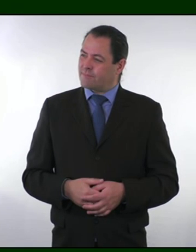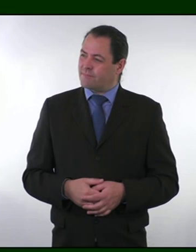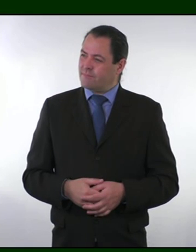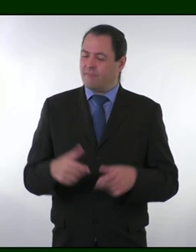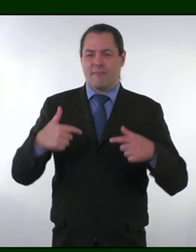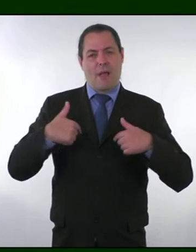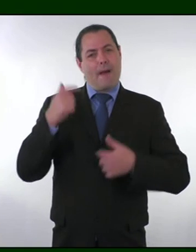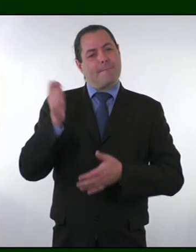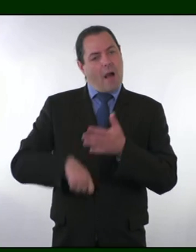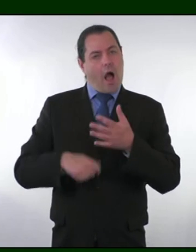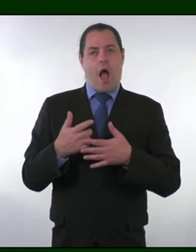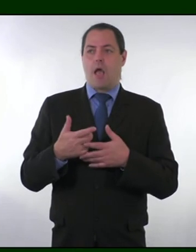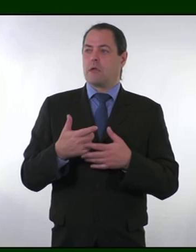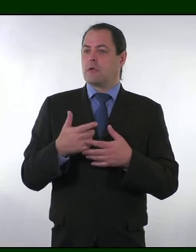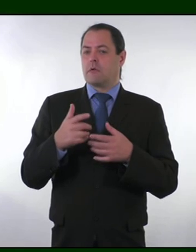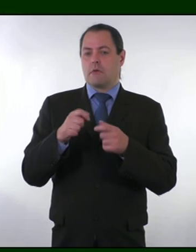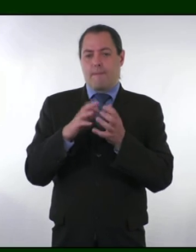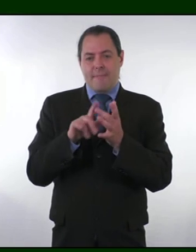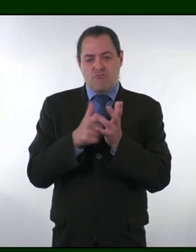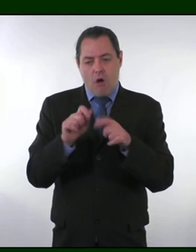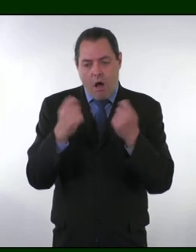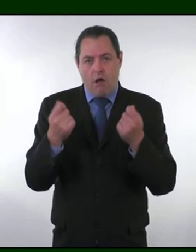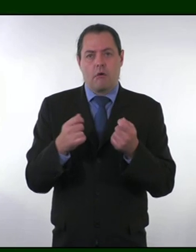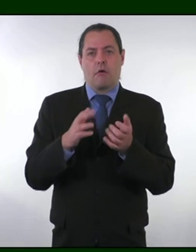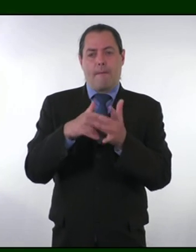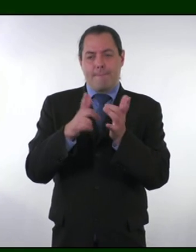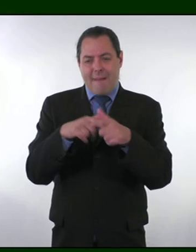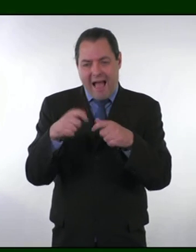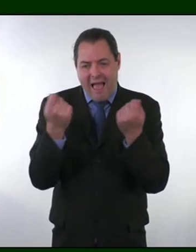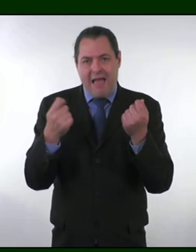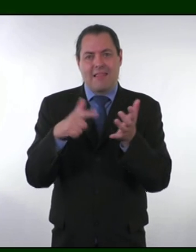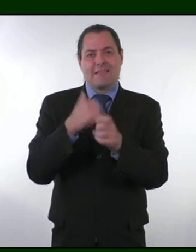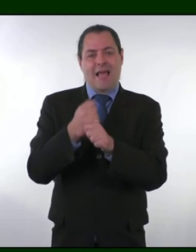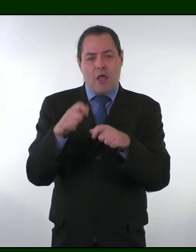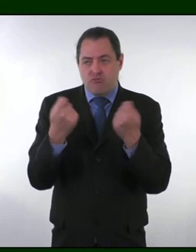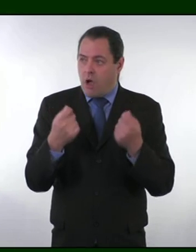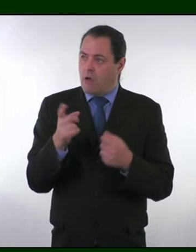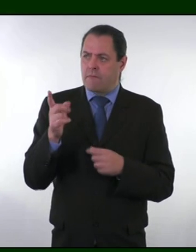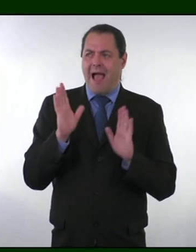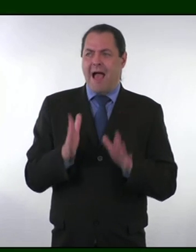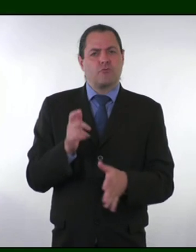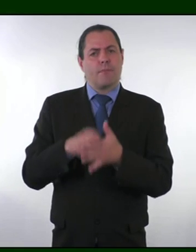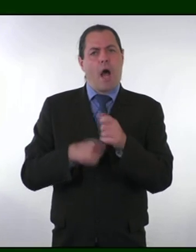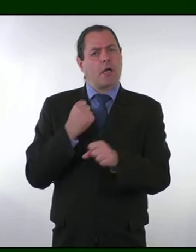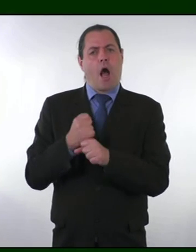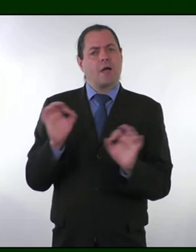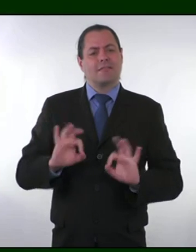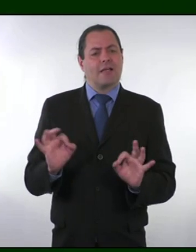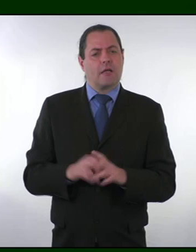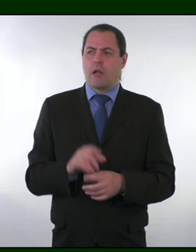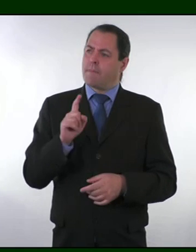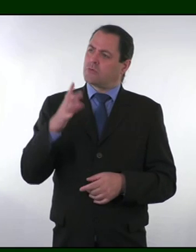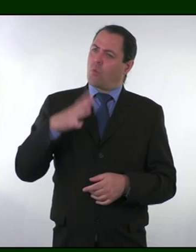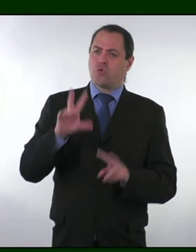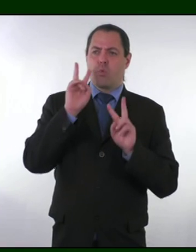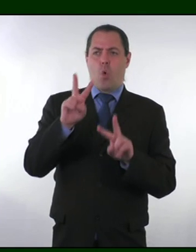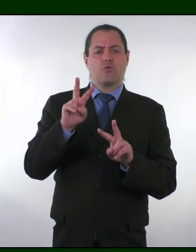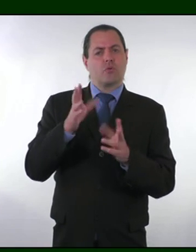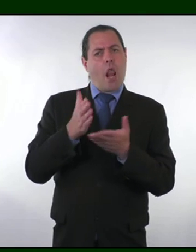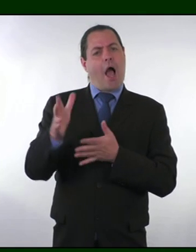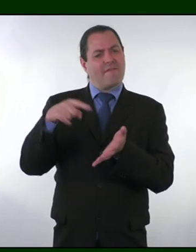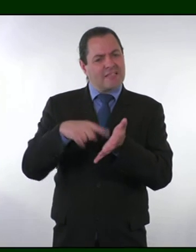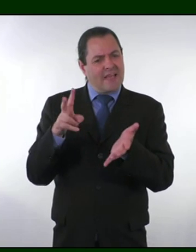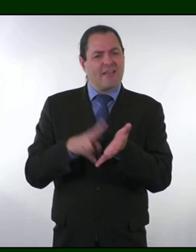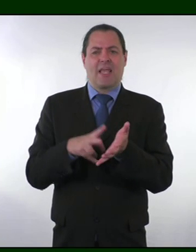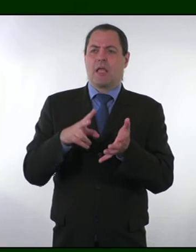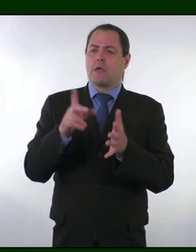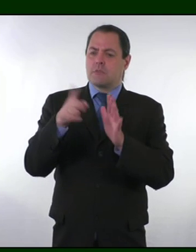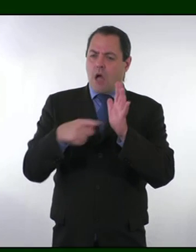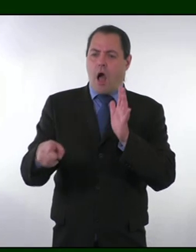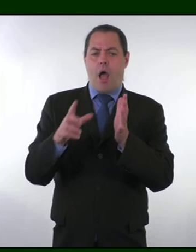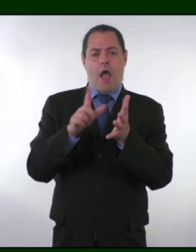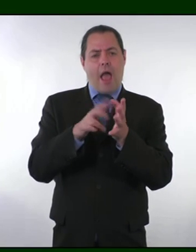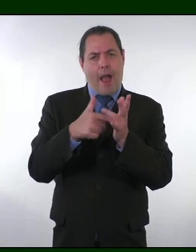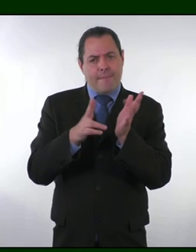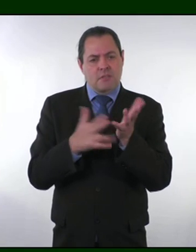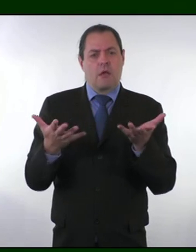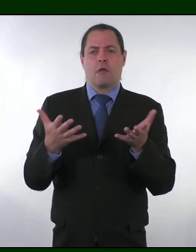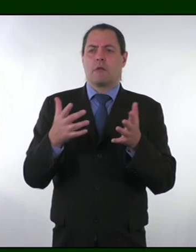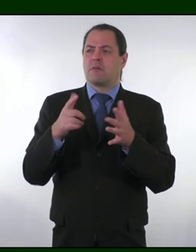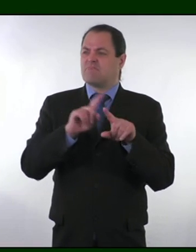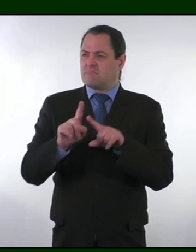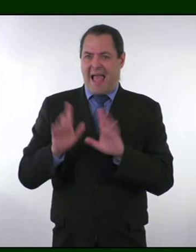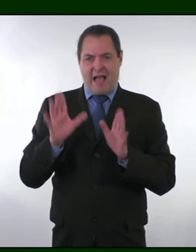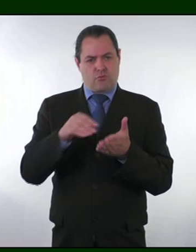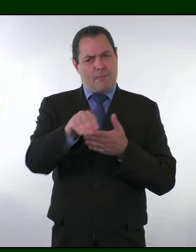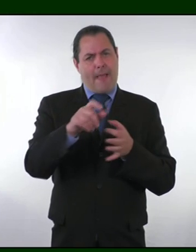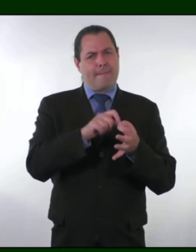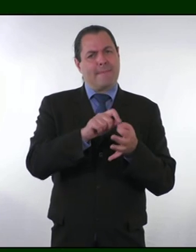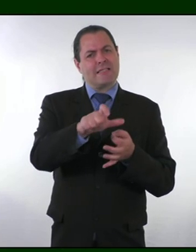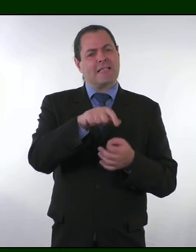When I buy a copy of the Mirror, the Mail or the Telegraph, I am not required to buy a copy of The Guardian, yet when I want to watch live TV on Sky, Amazon Prime or ITV, I am forced to pay for the BBC.